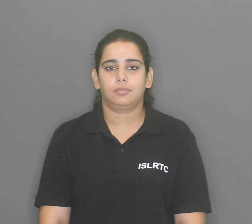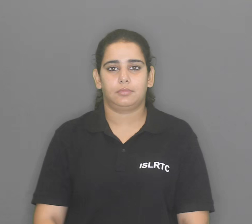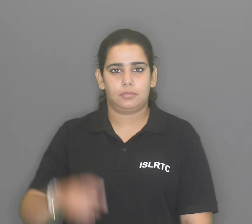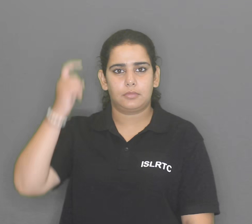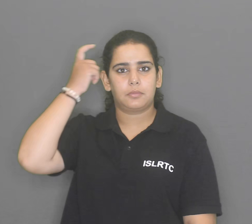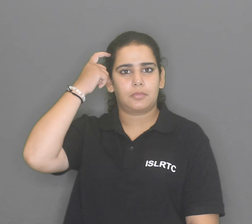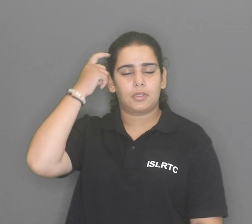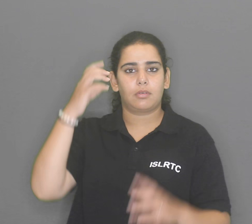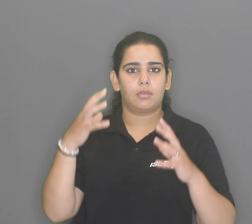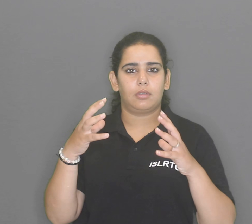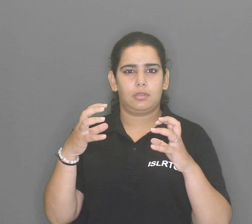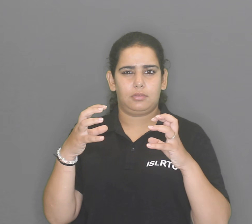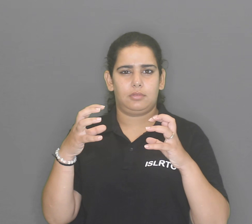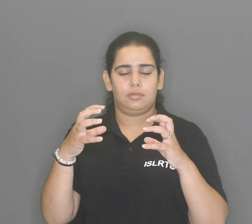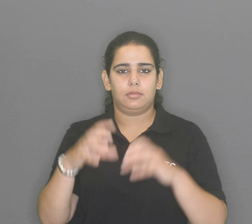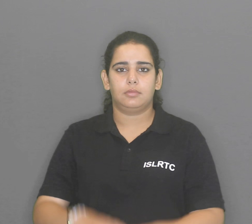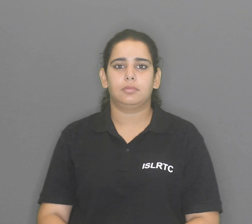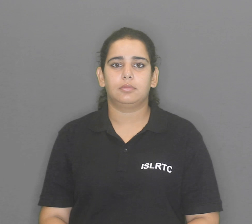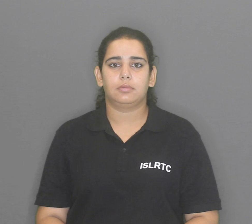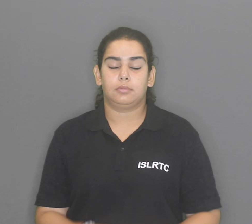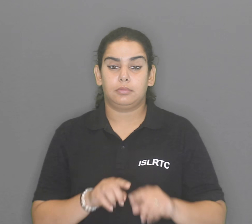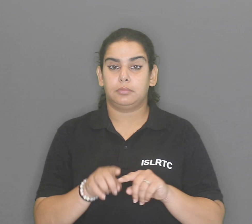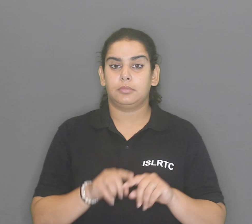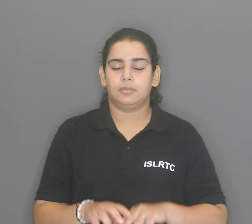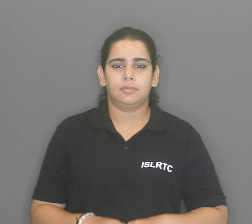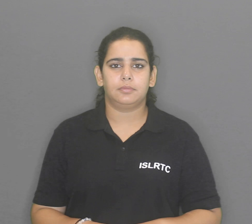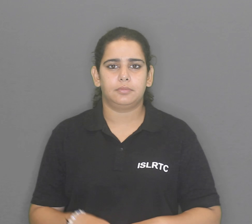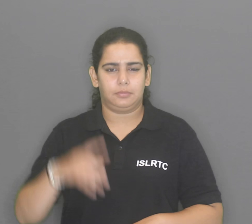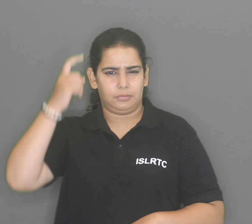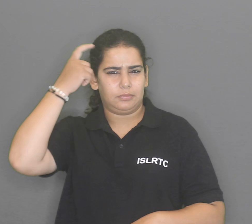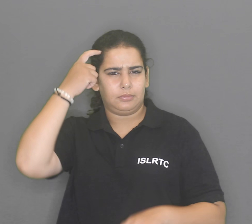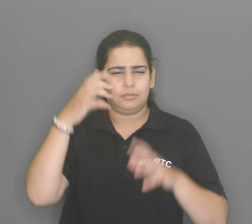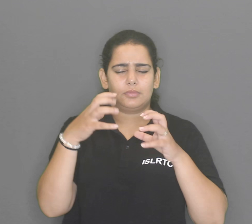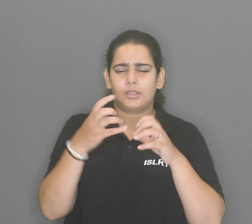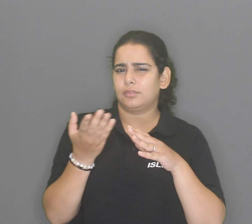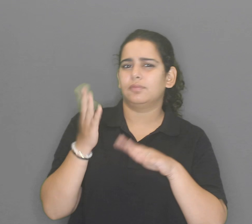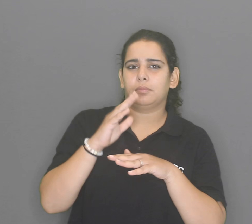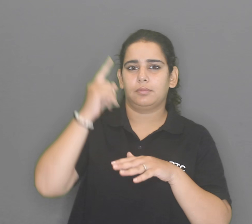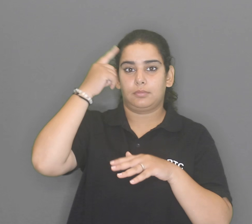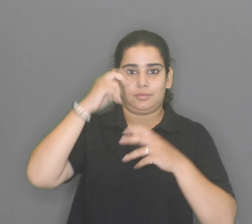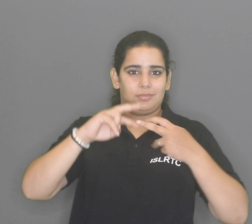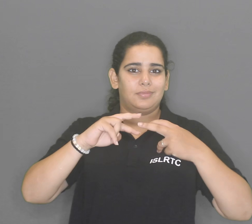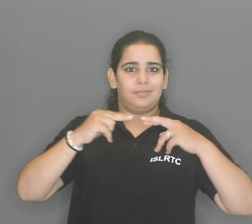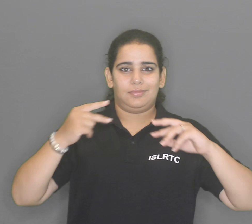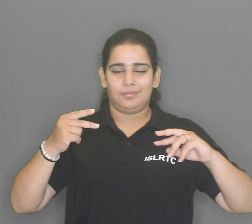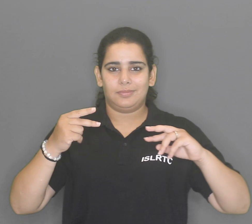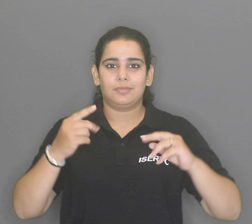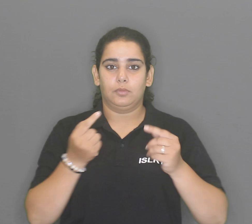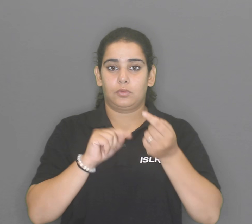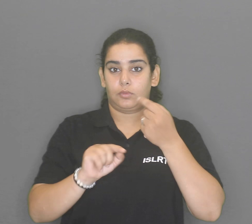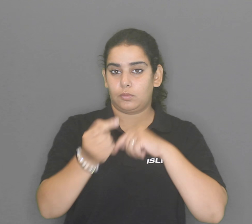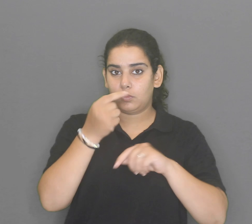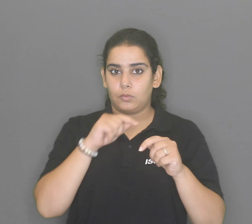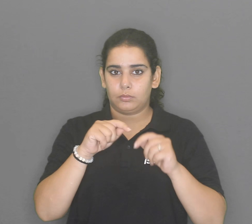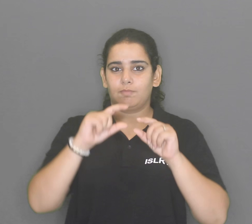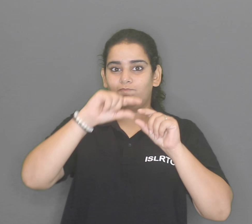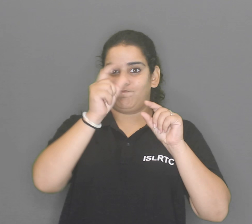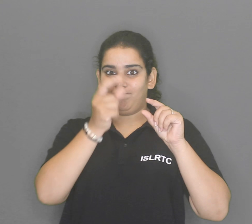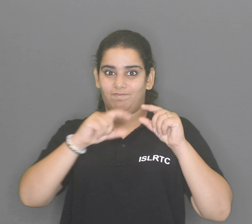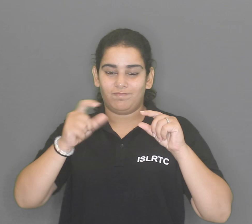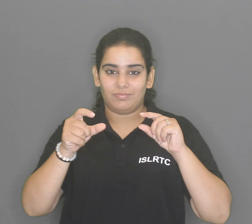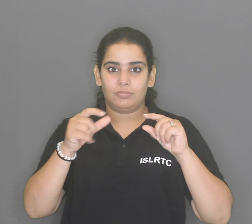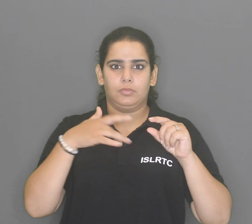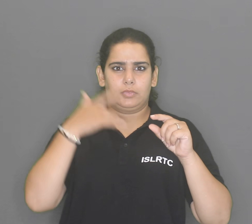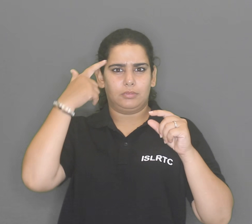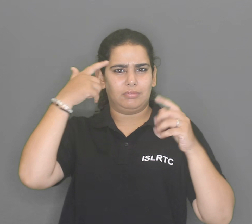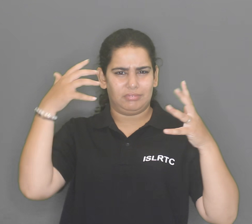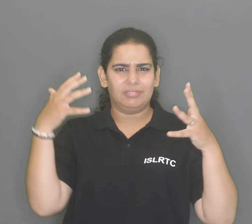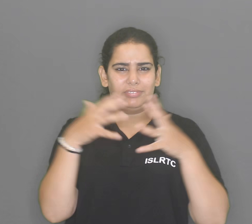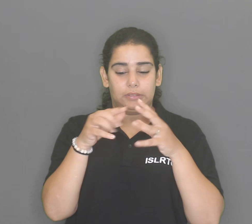Neurodiversity The concept that neurological differences should be viewed as natural variations rather than disabilities